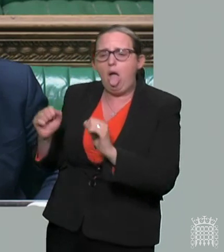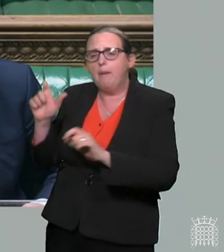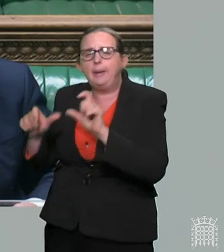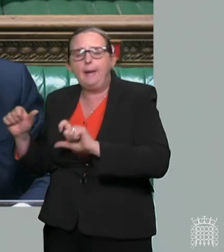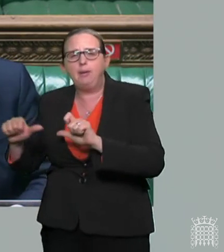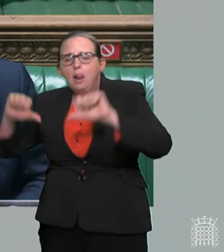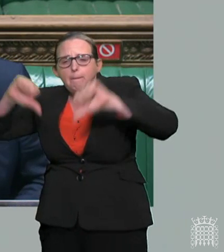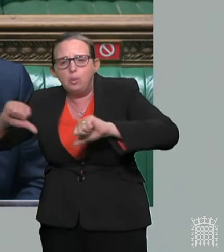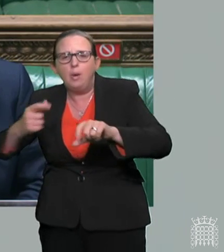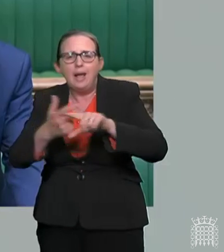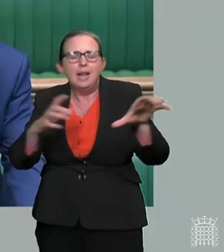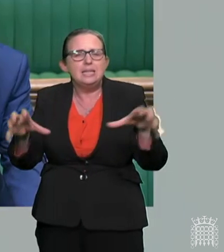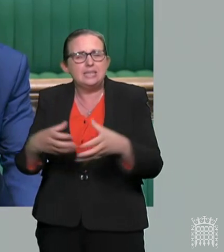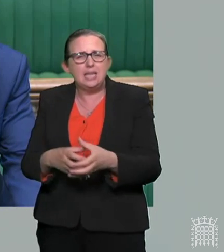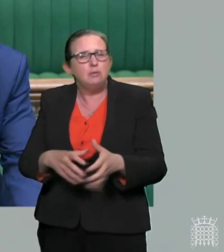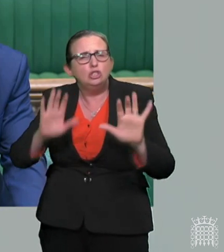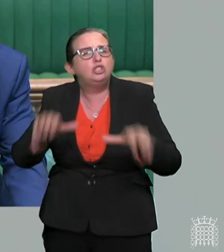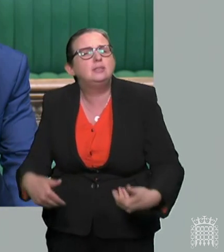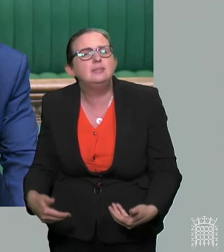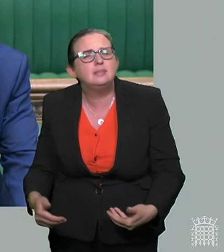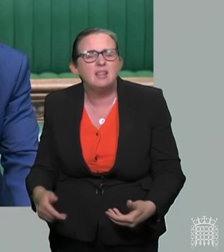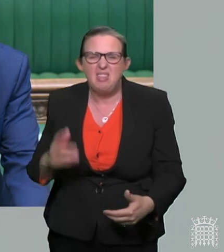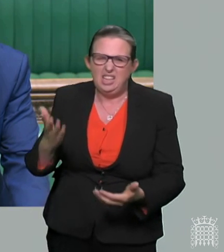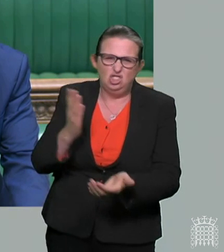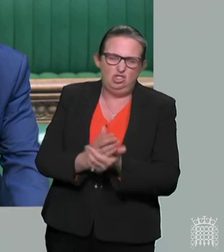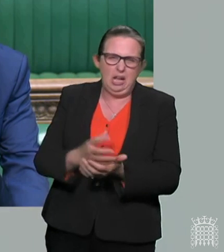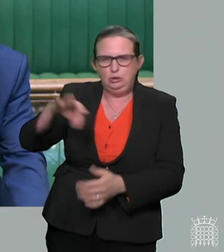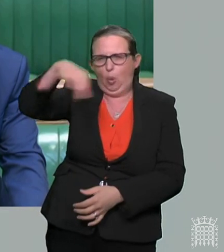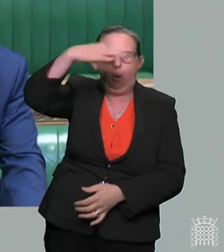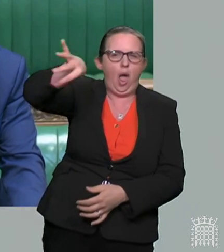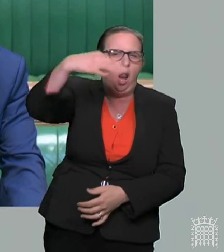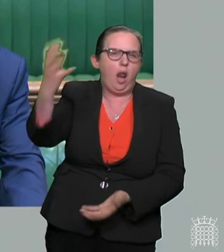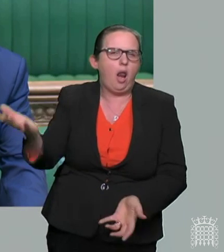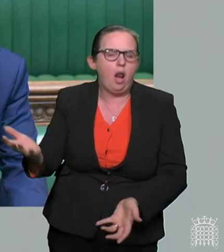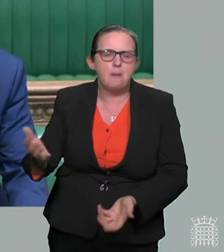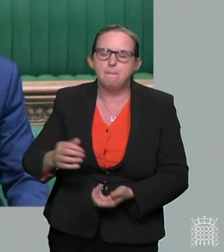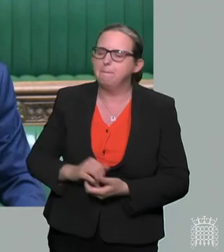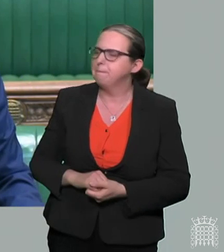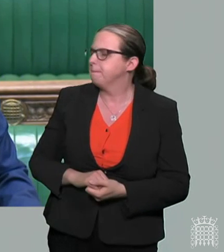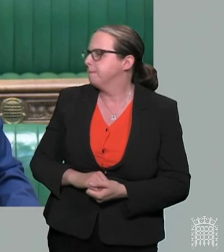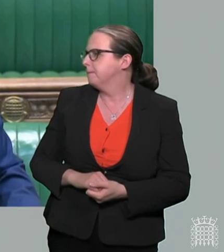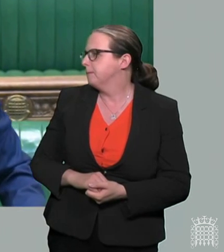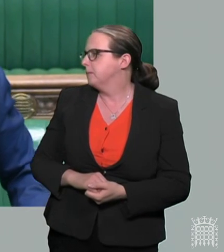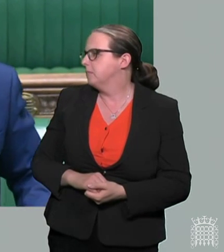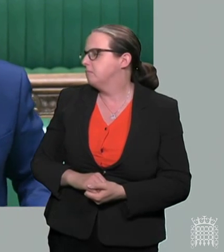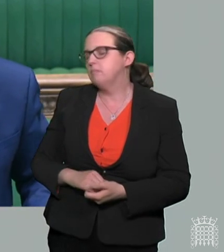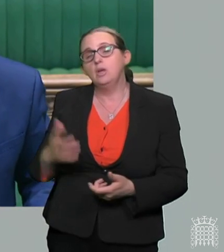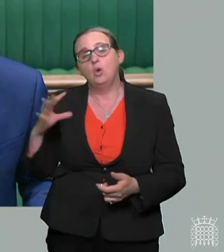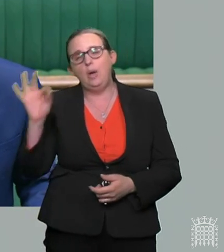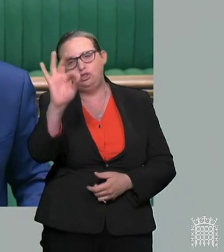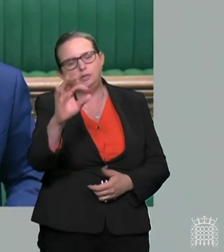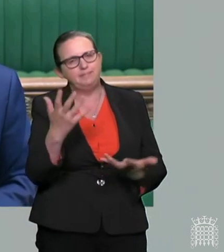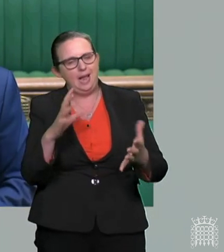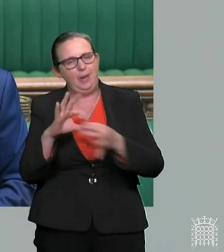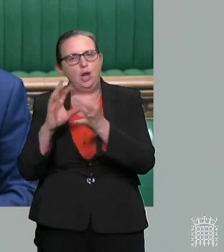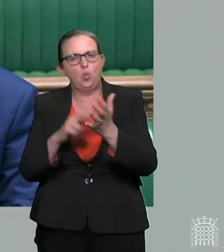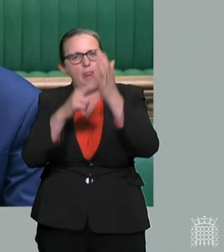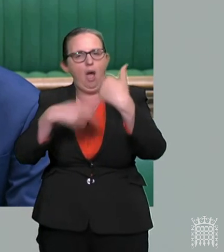Finally, I want to ask the Prime Minister about the reported amnesty for crimes committed during the troubles in Northern Ireland.